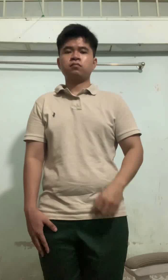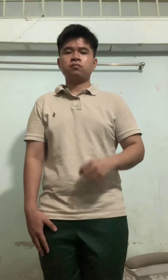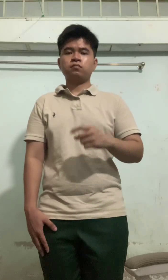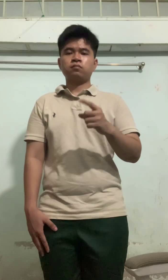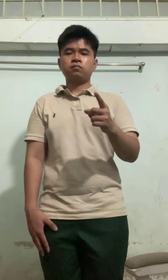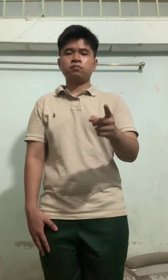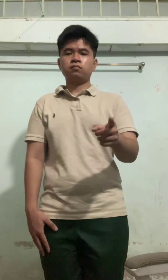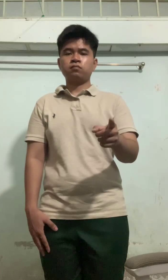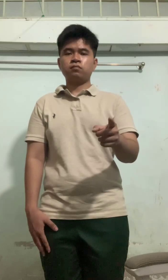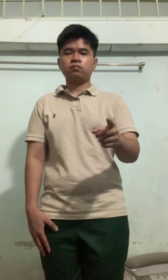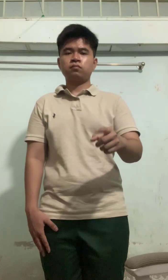ban